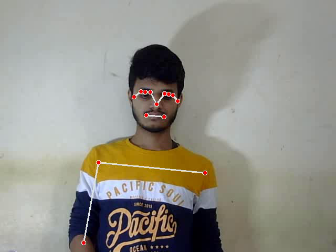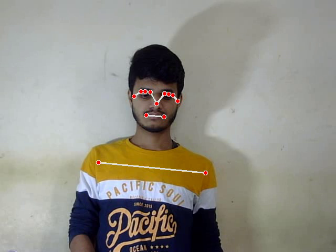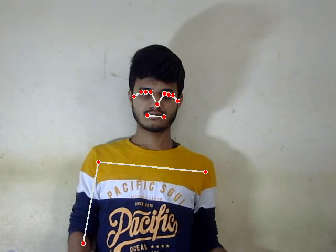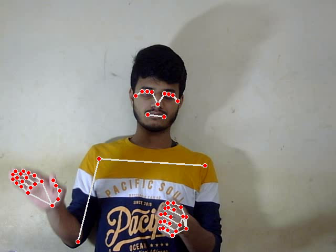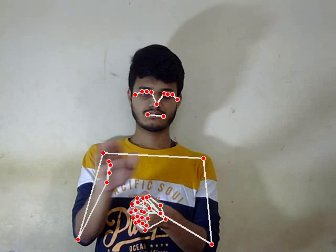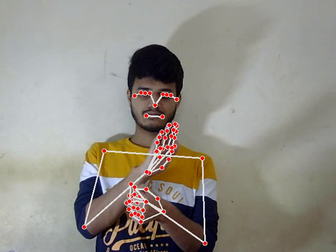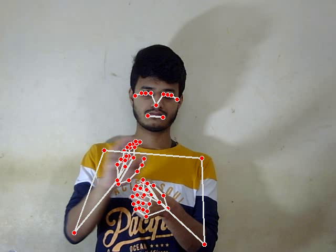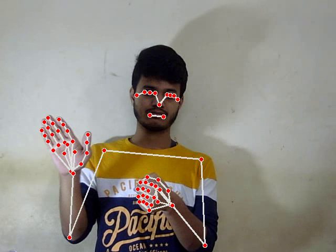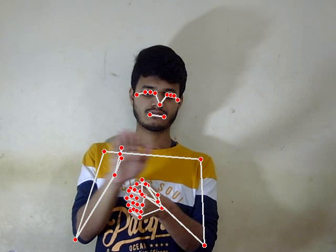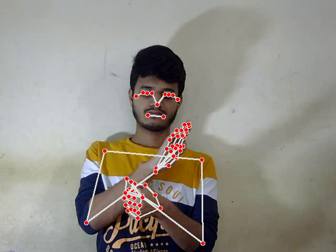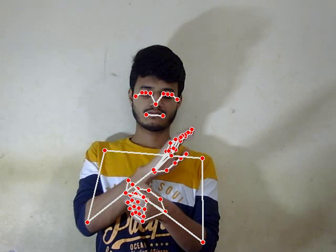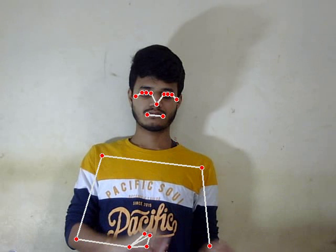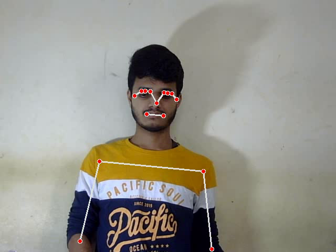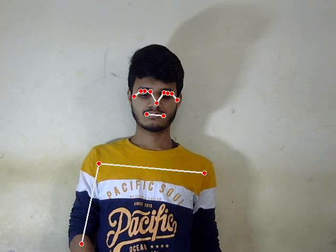busy